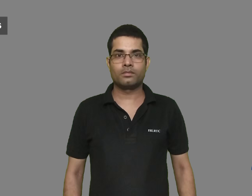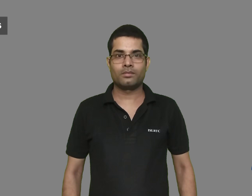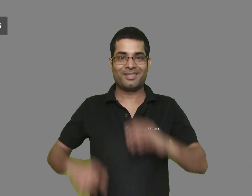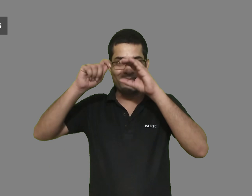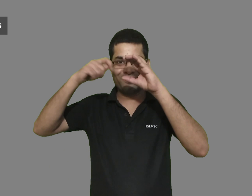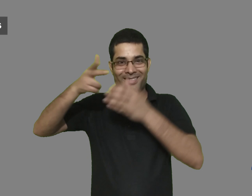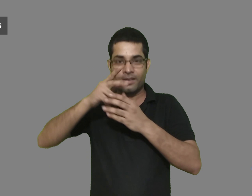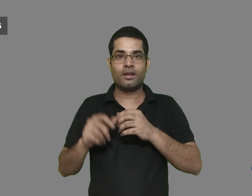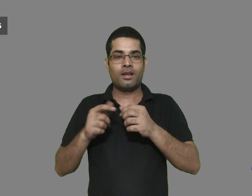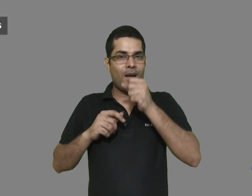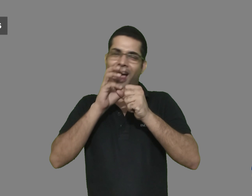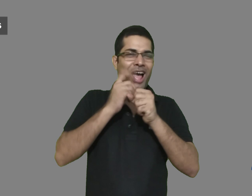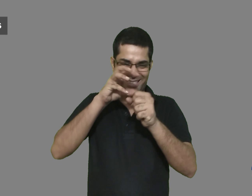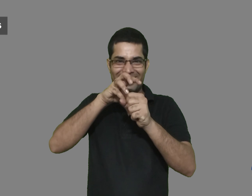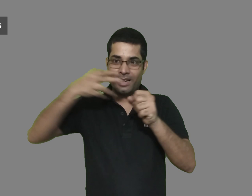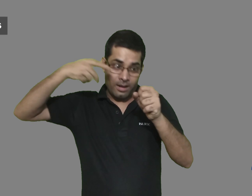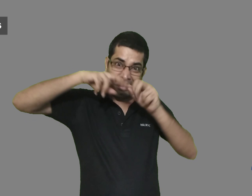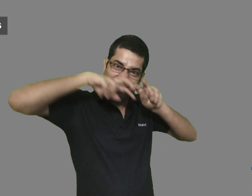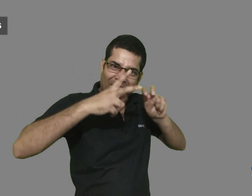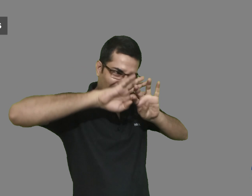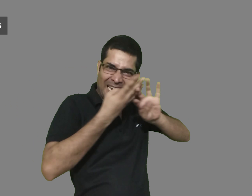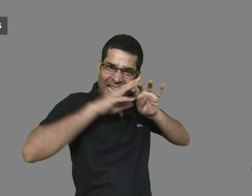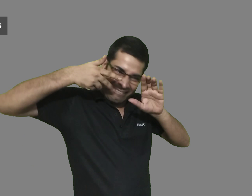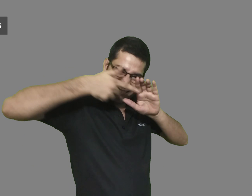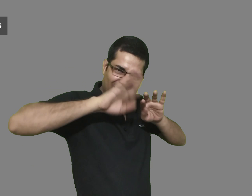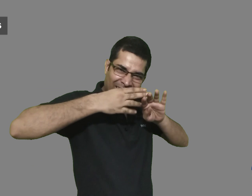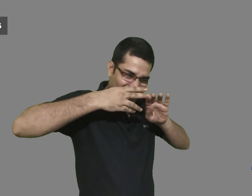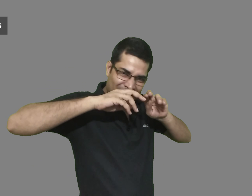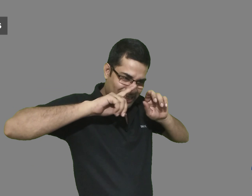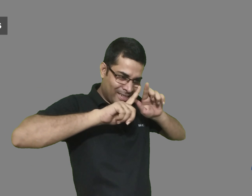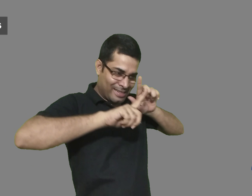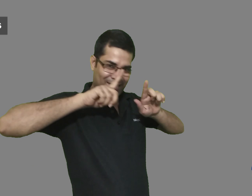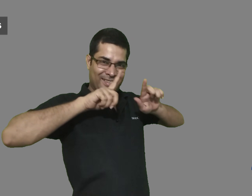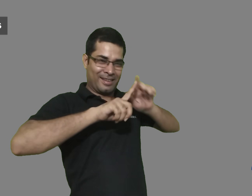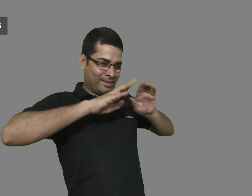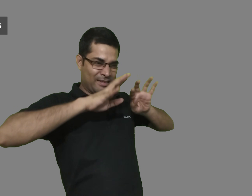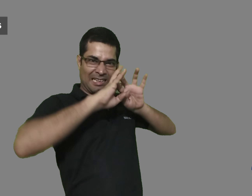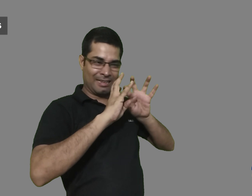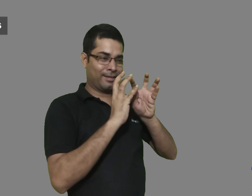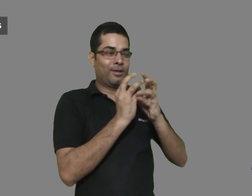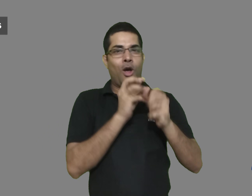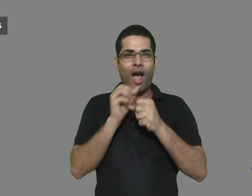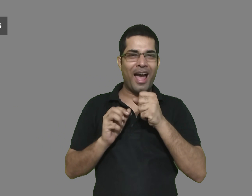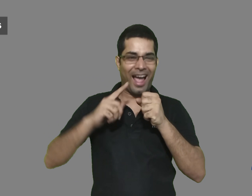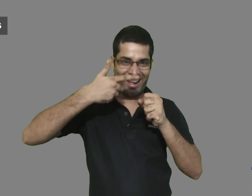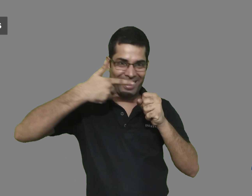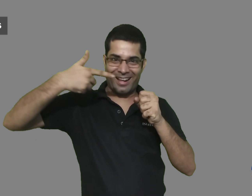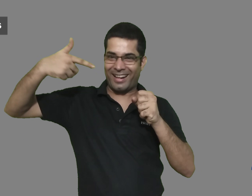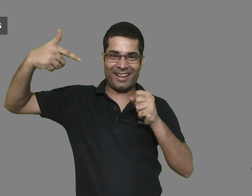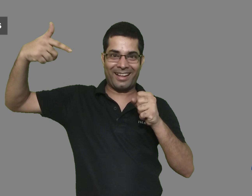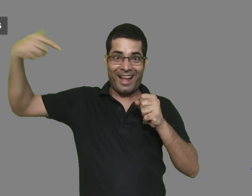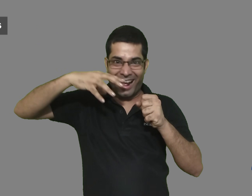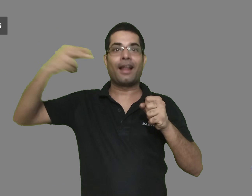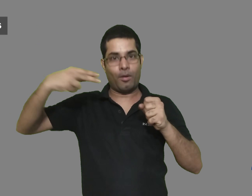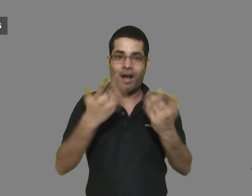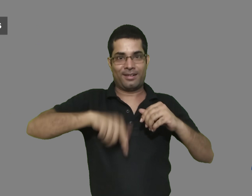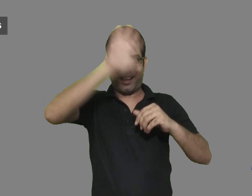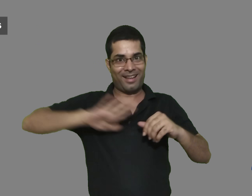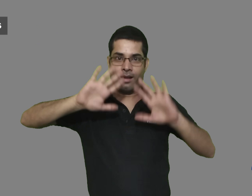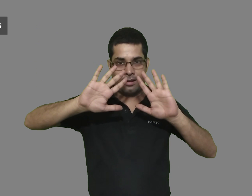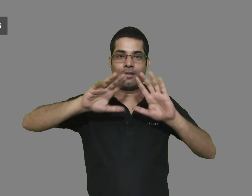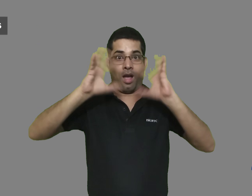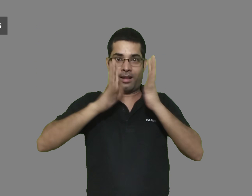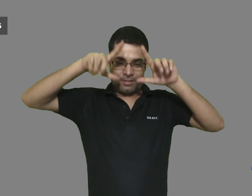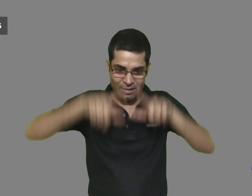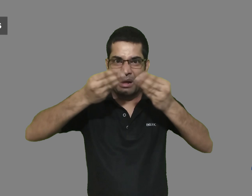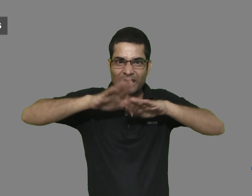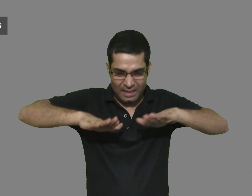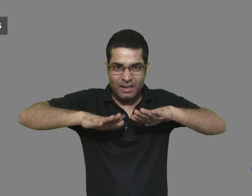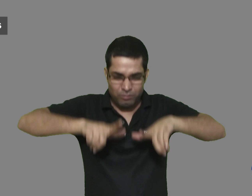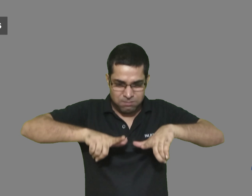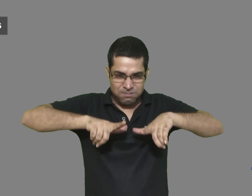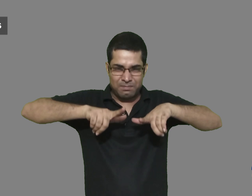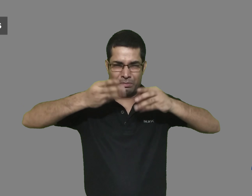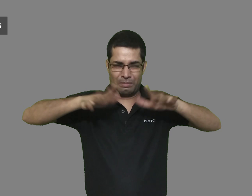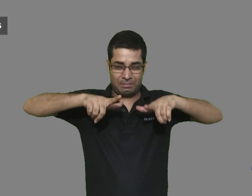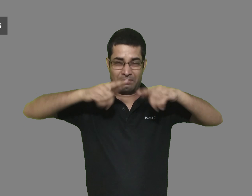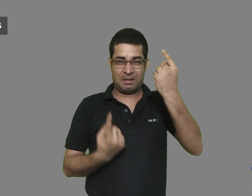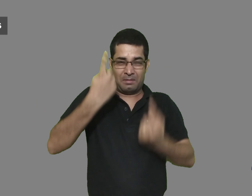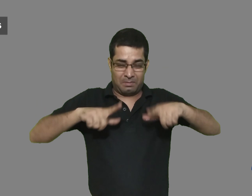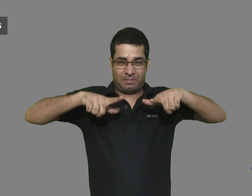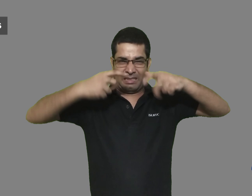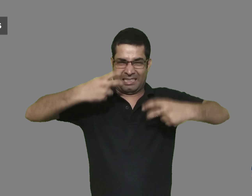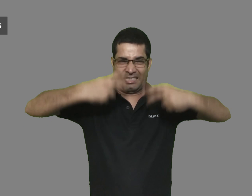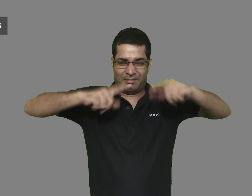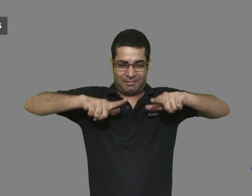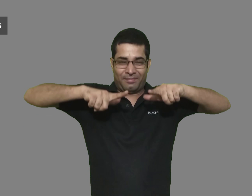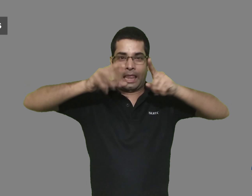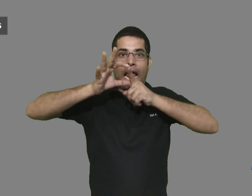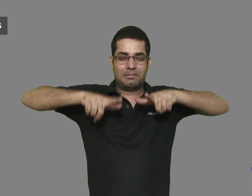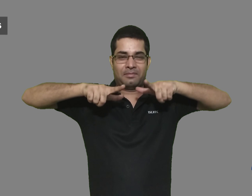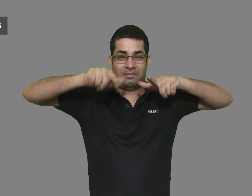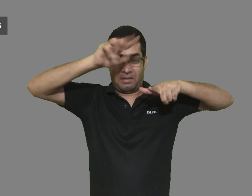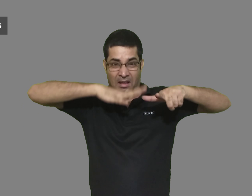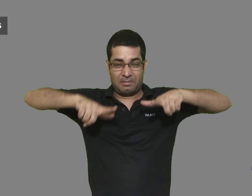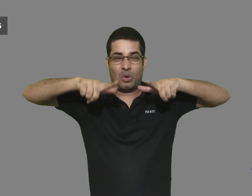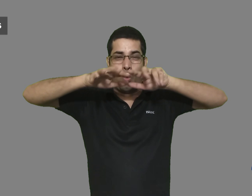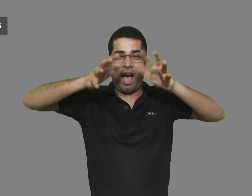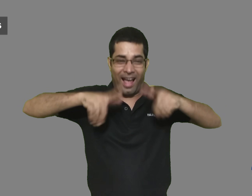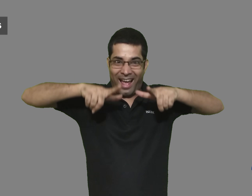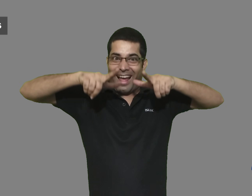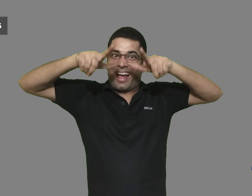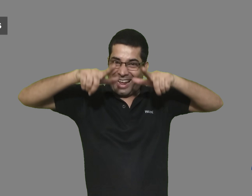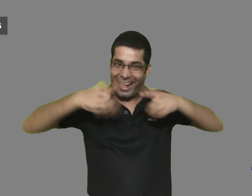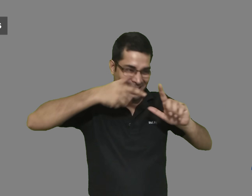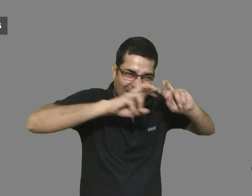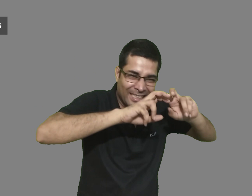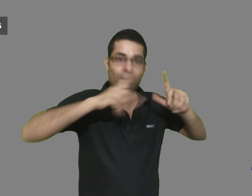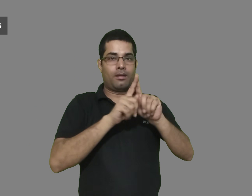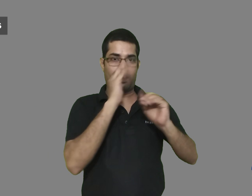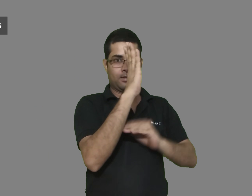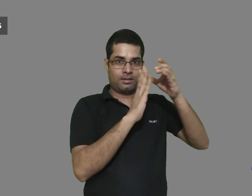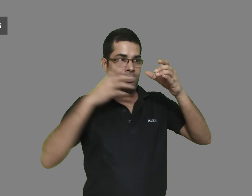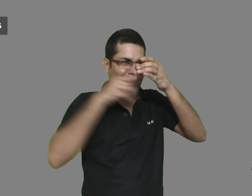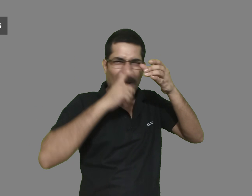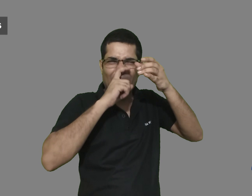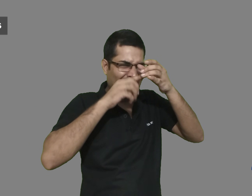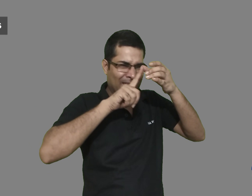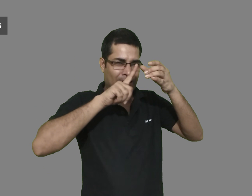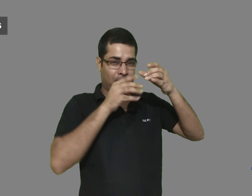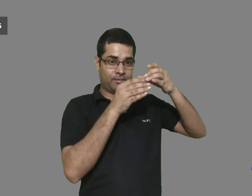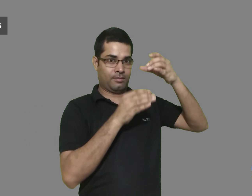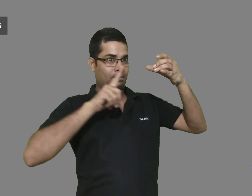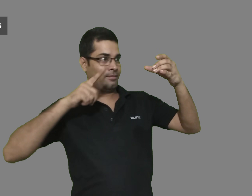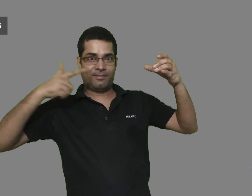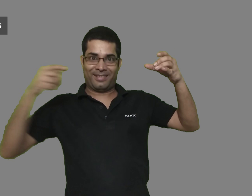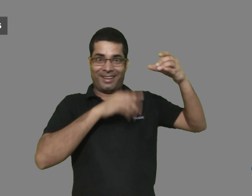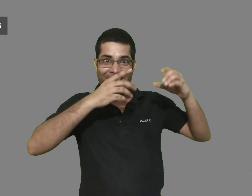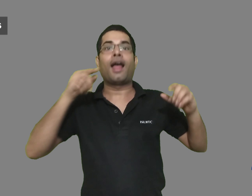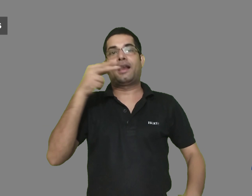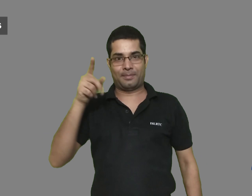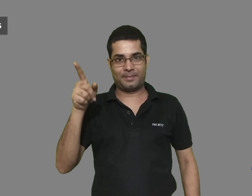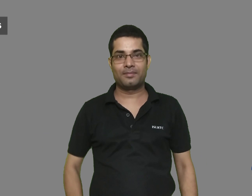Rack Focus